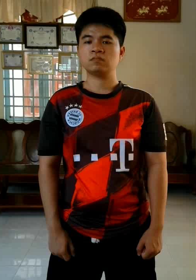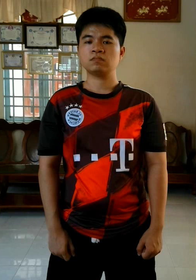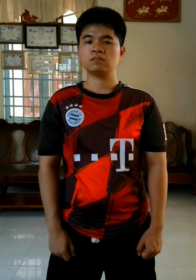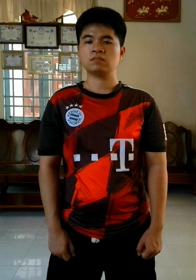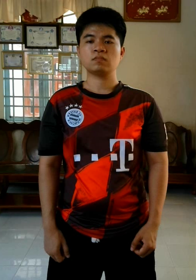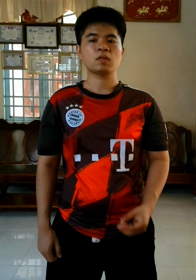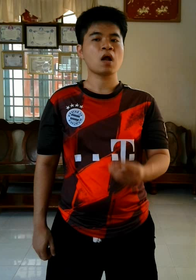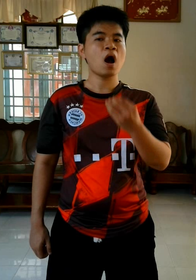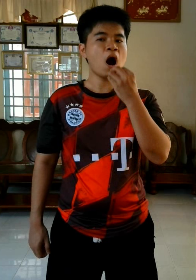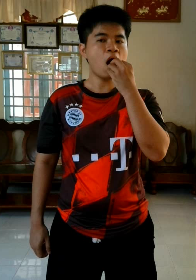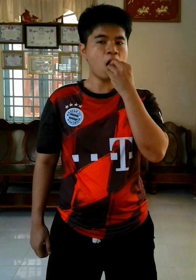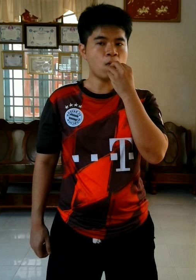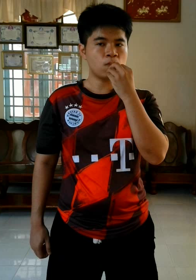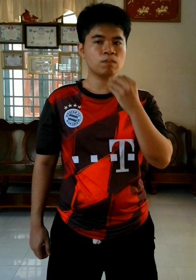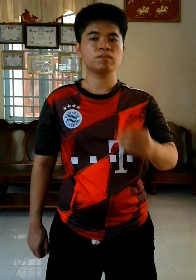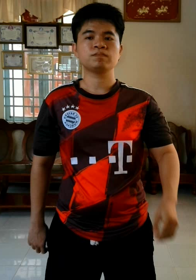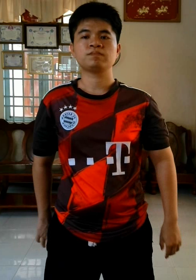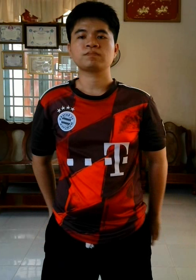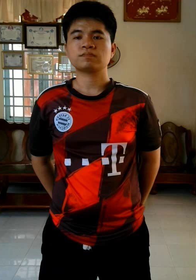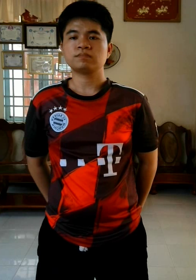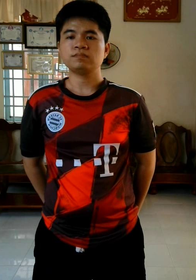an